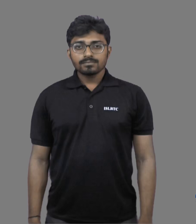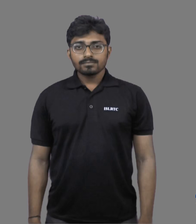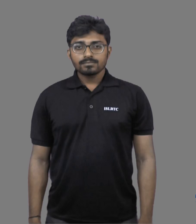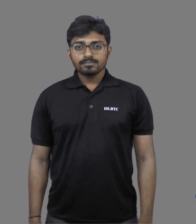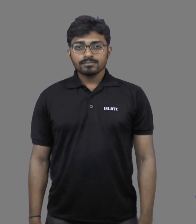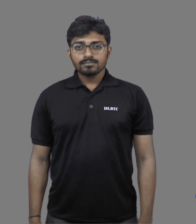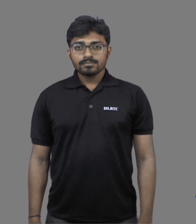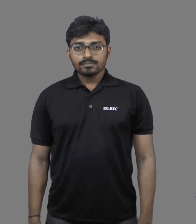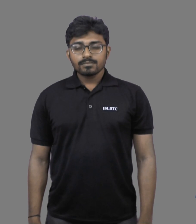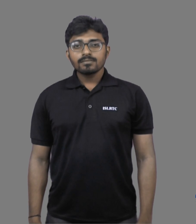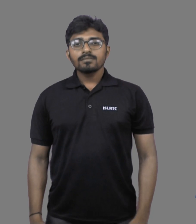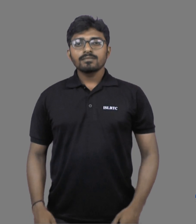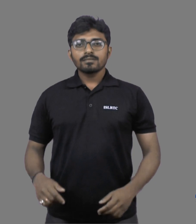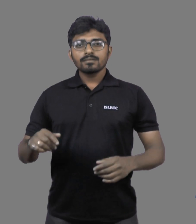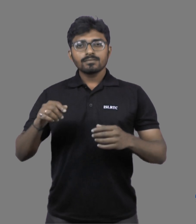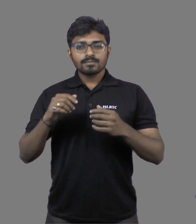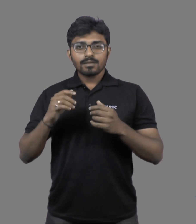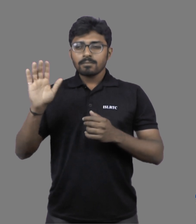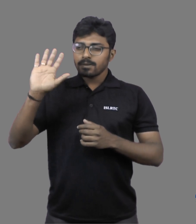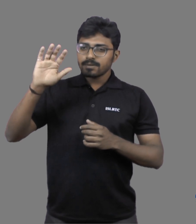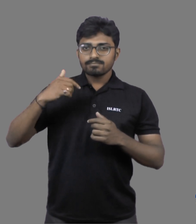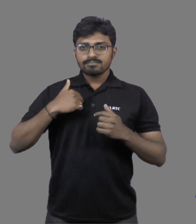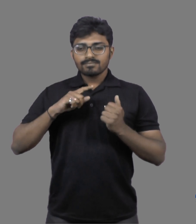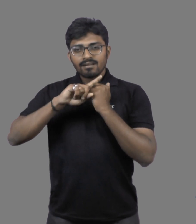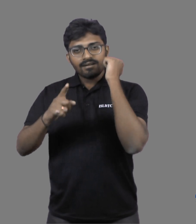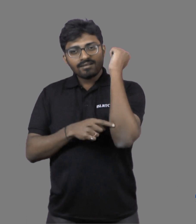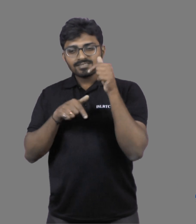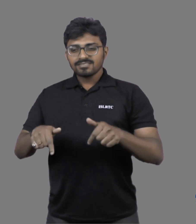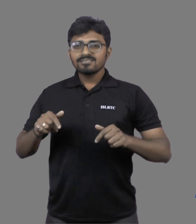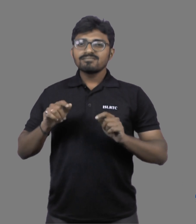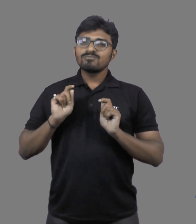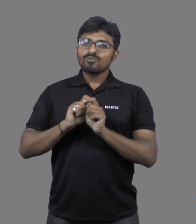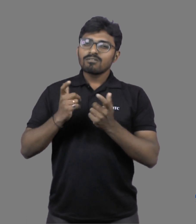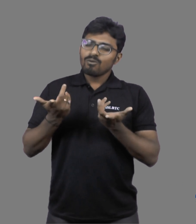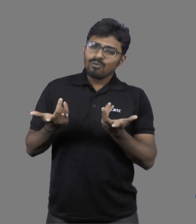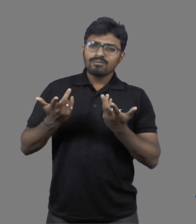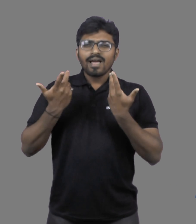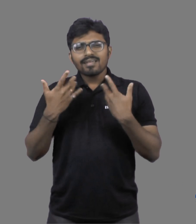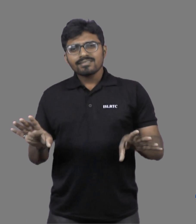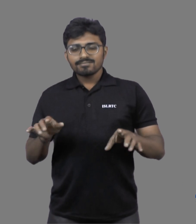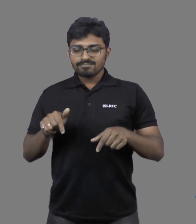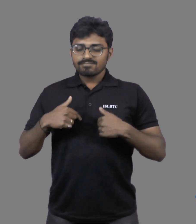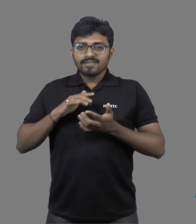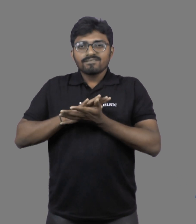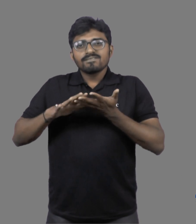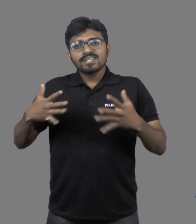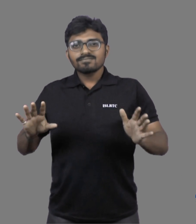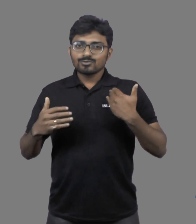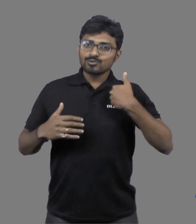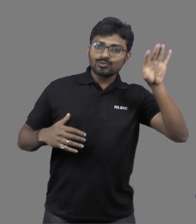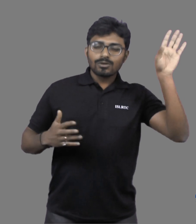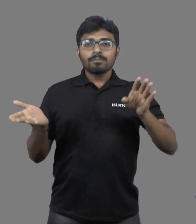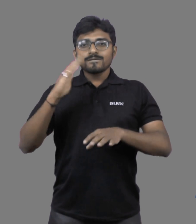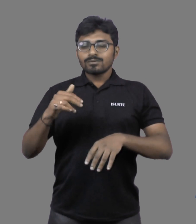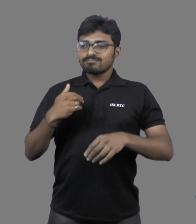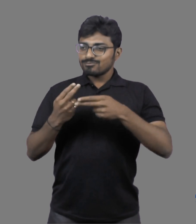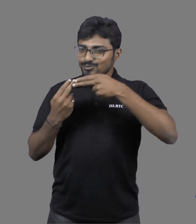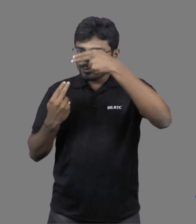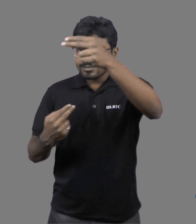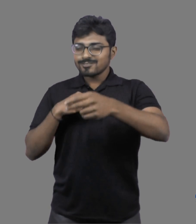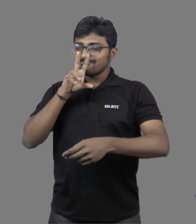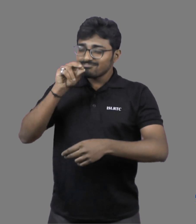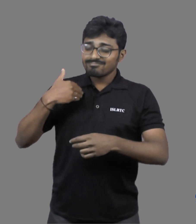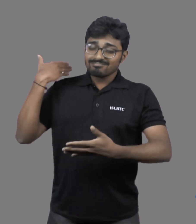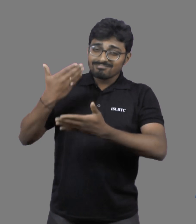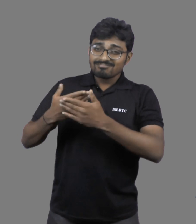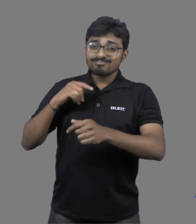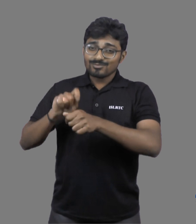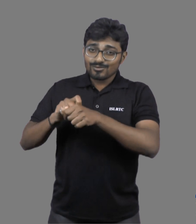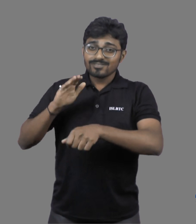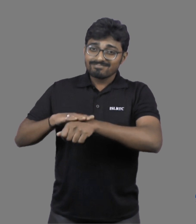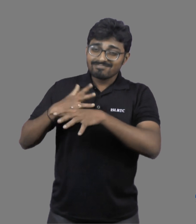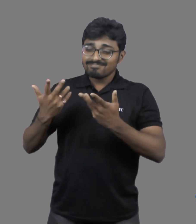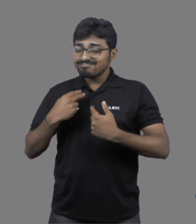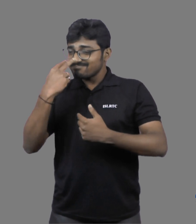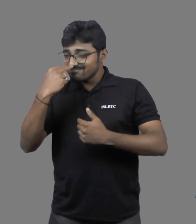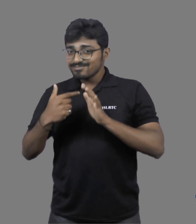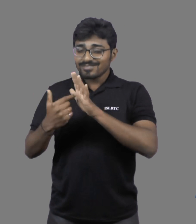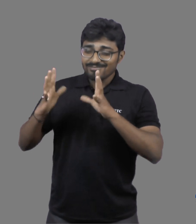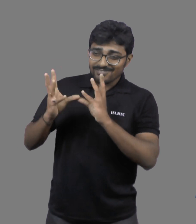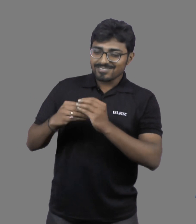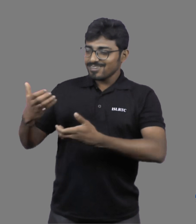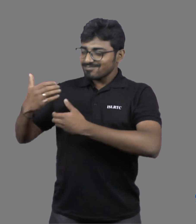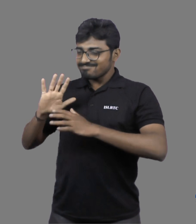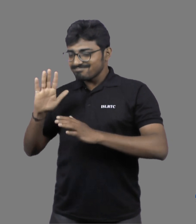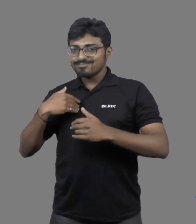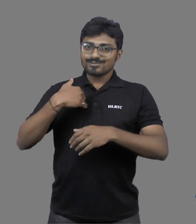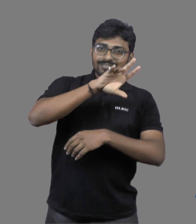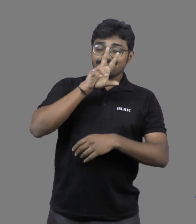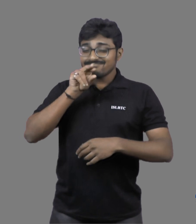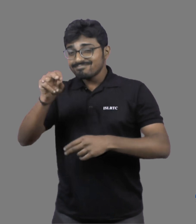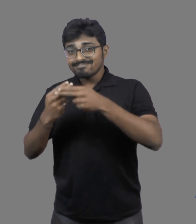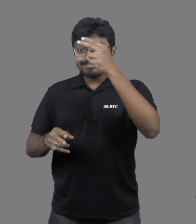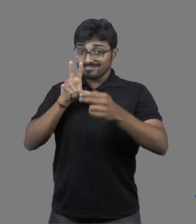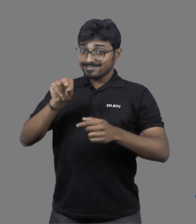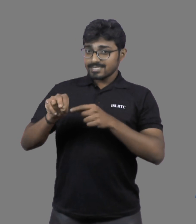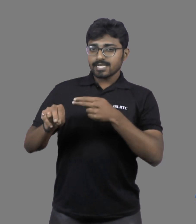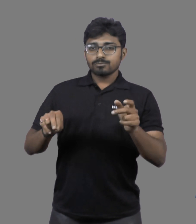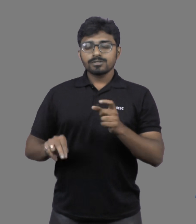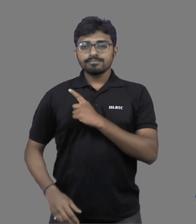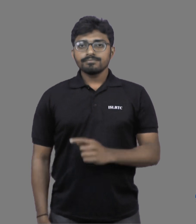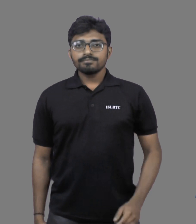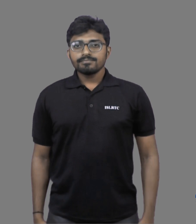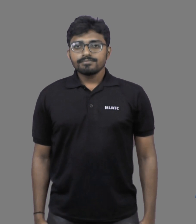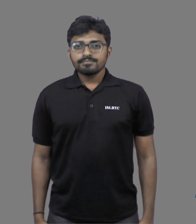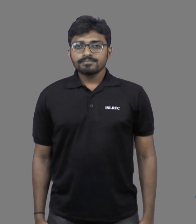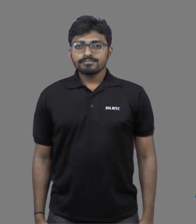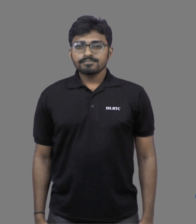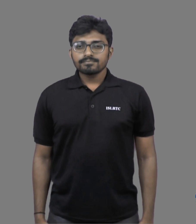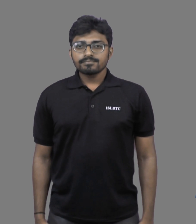Farewell Address